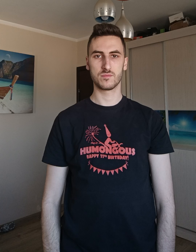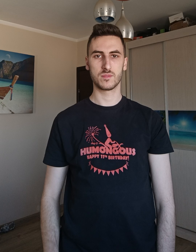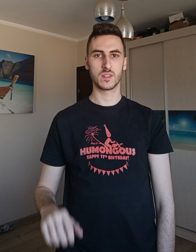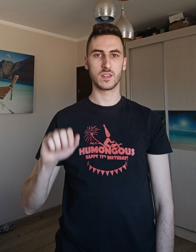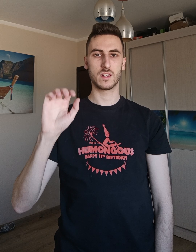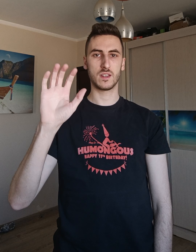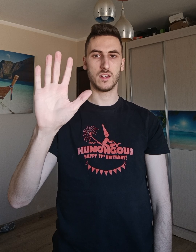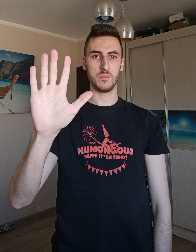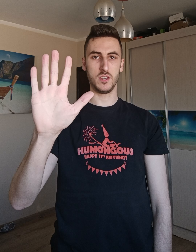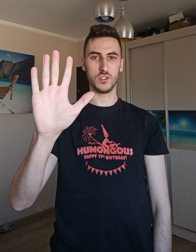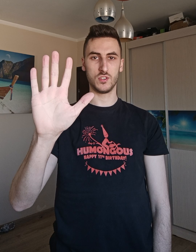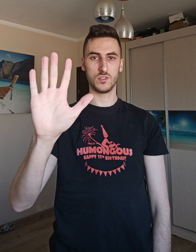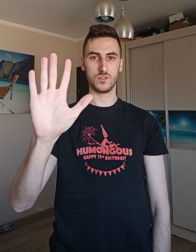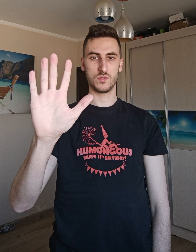חמש